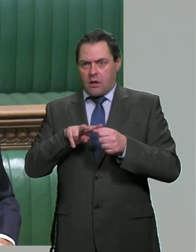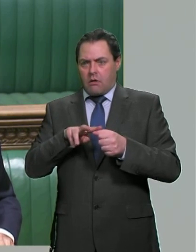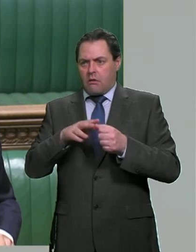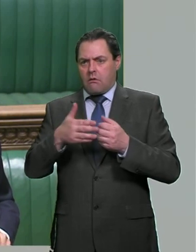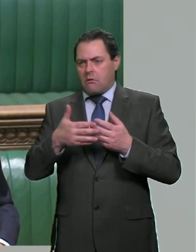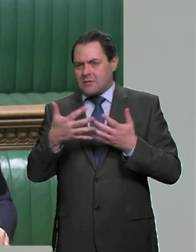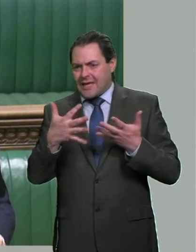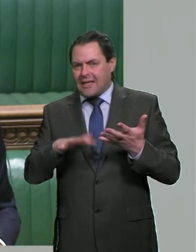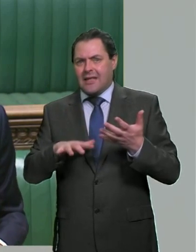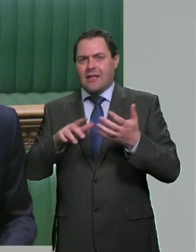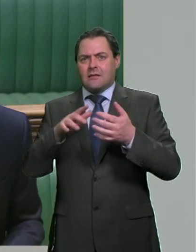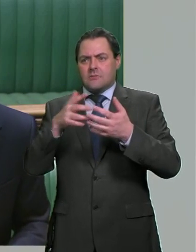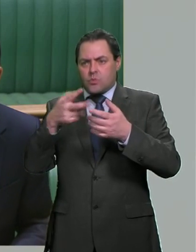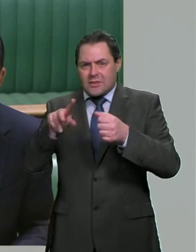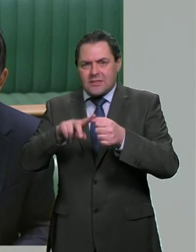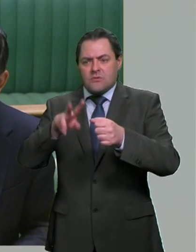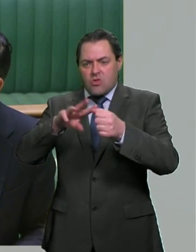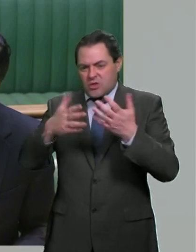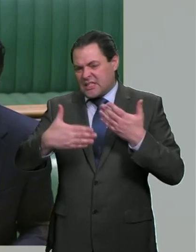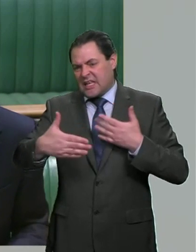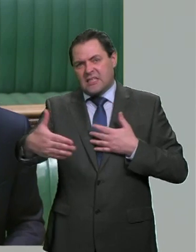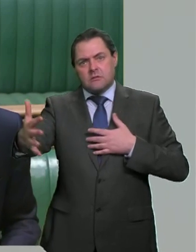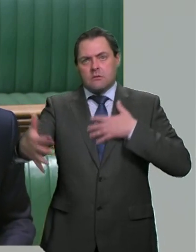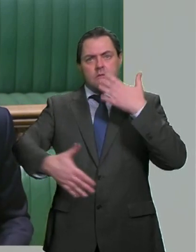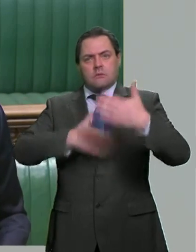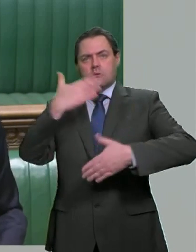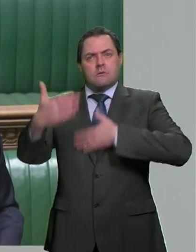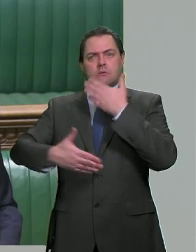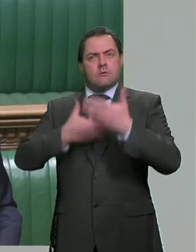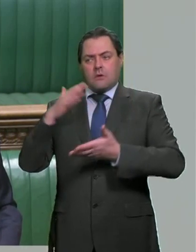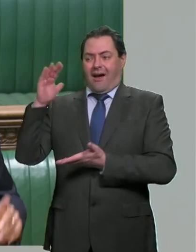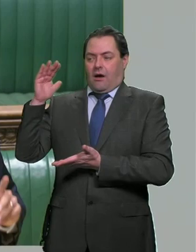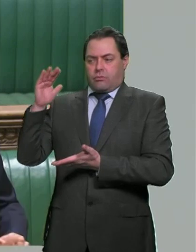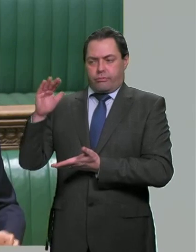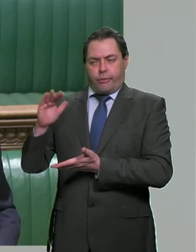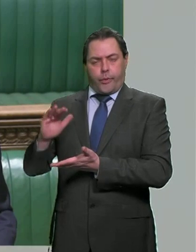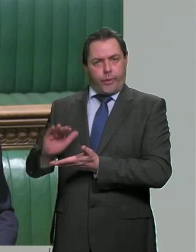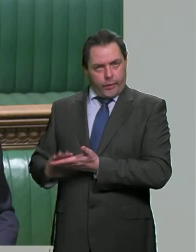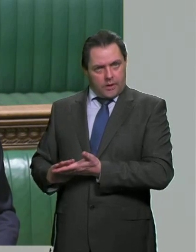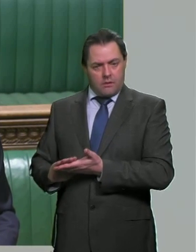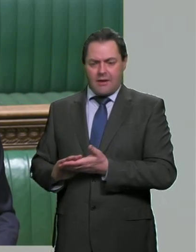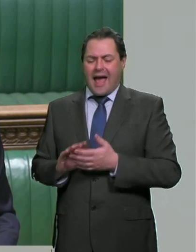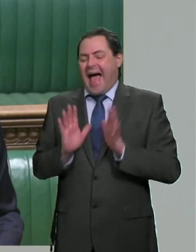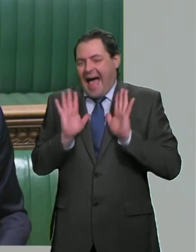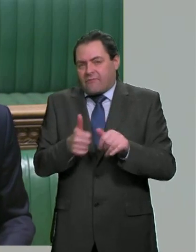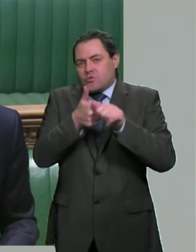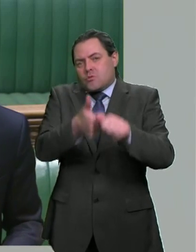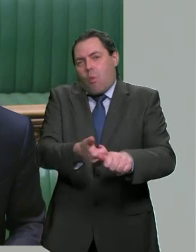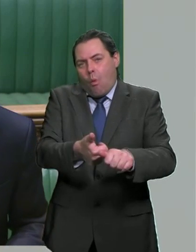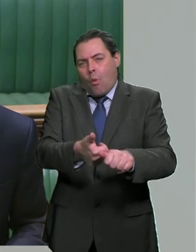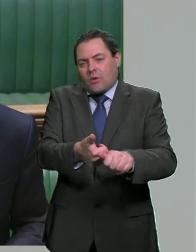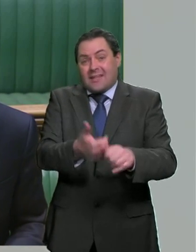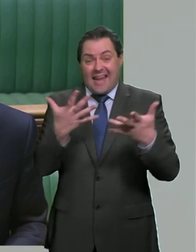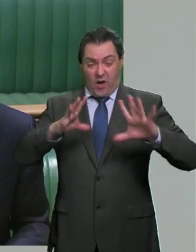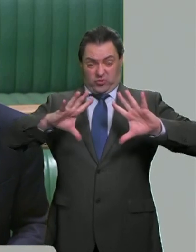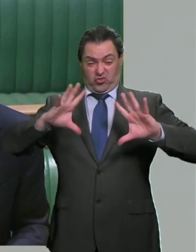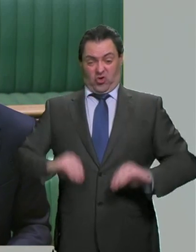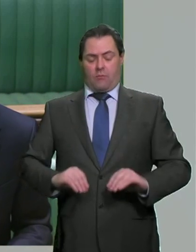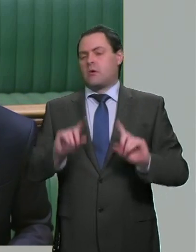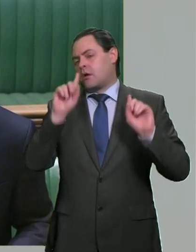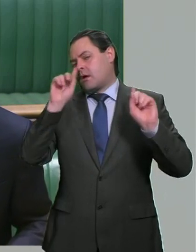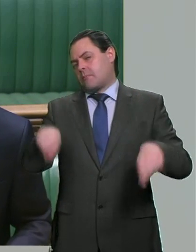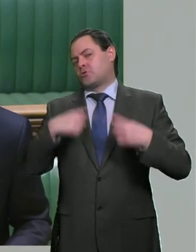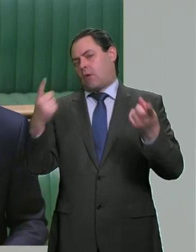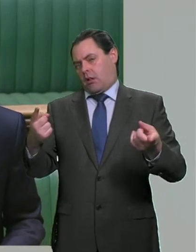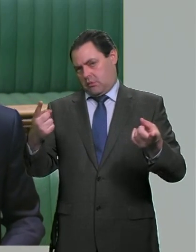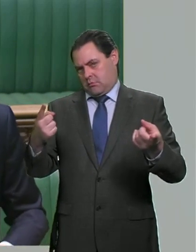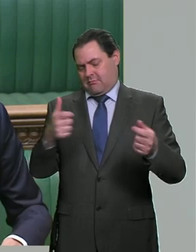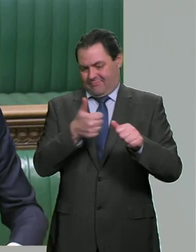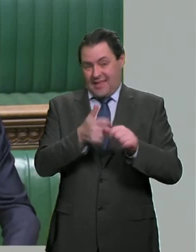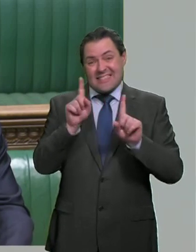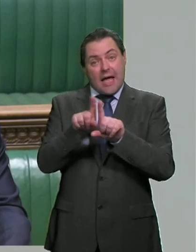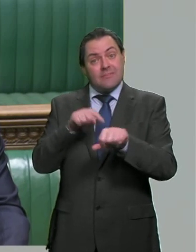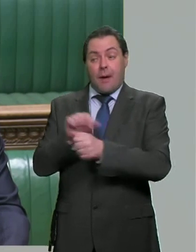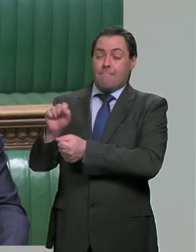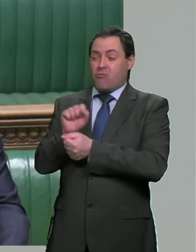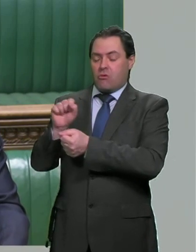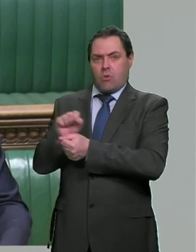Just as it would be irresponsible to withdraw support too soon, it would also be irresponsible to allow our future borrowing and debt to rise unchecked.